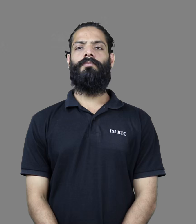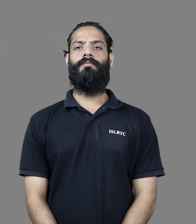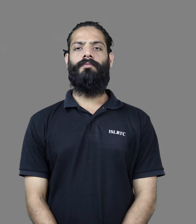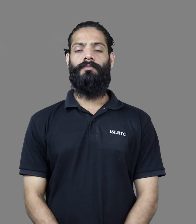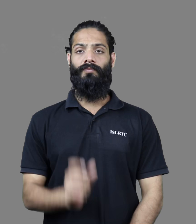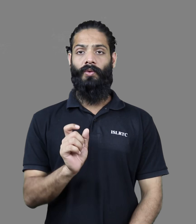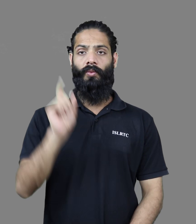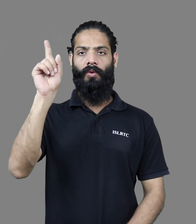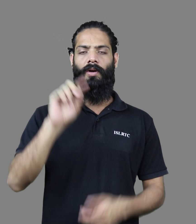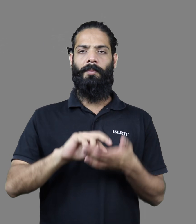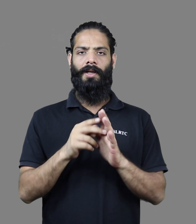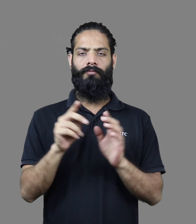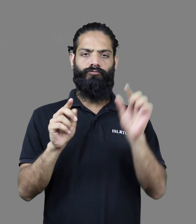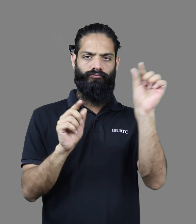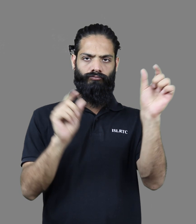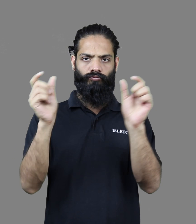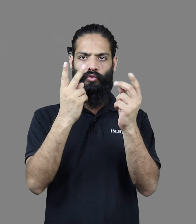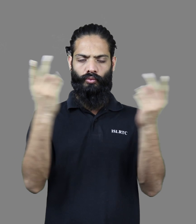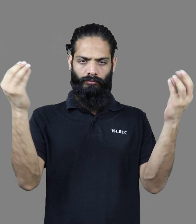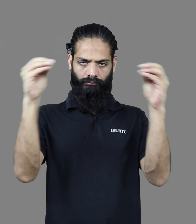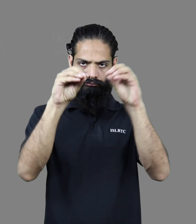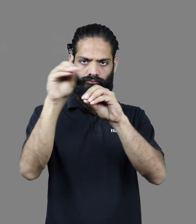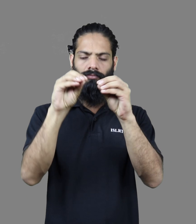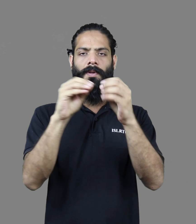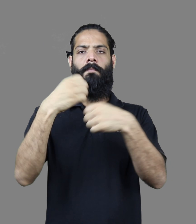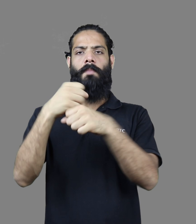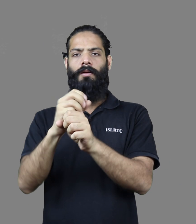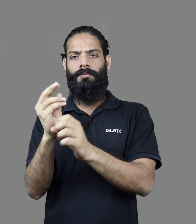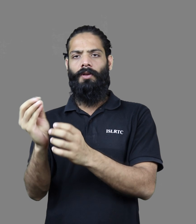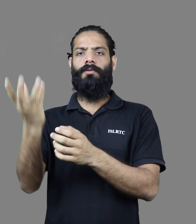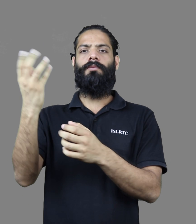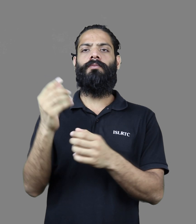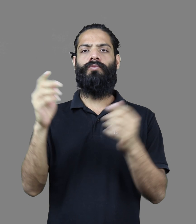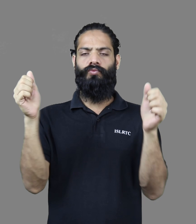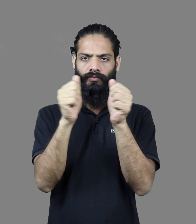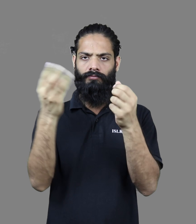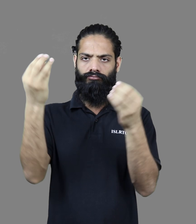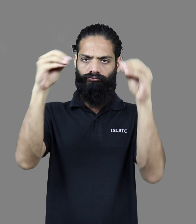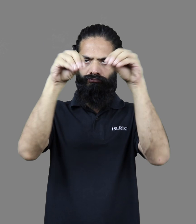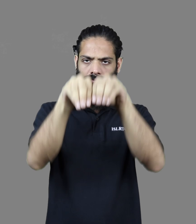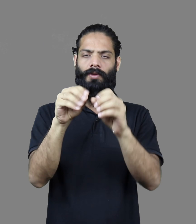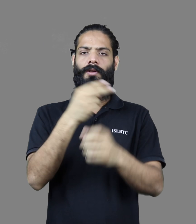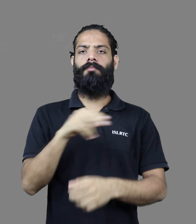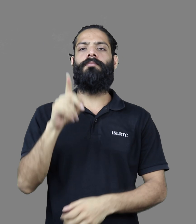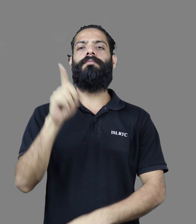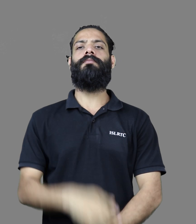Fusion in nucleus